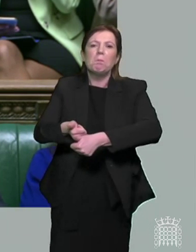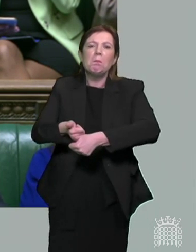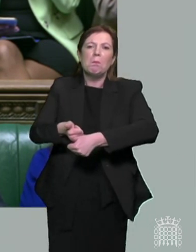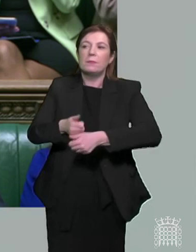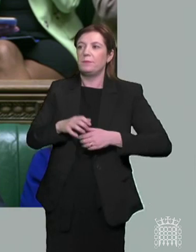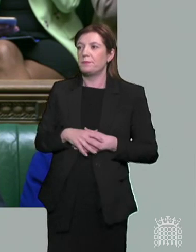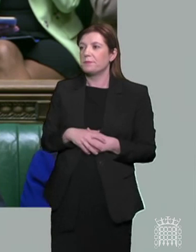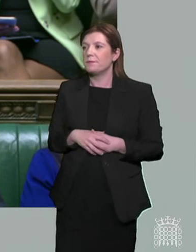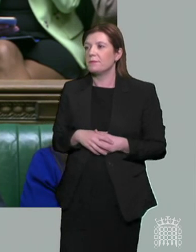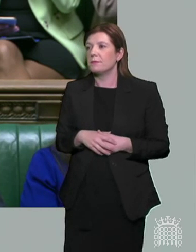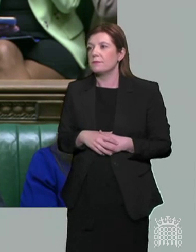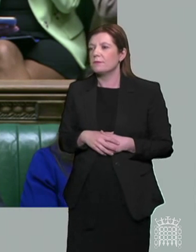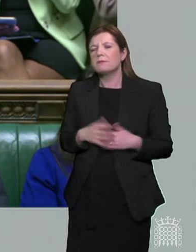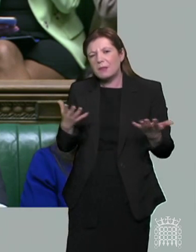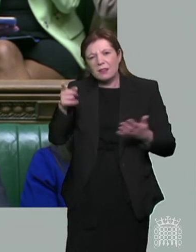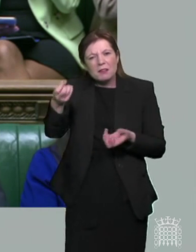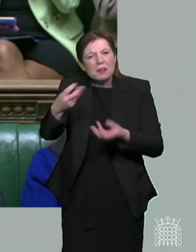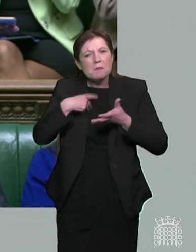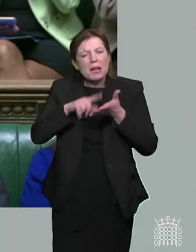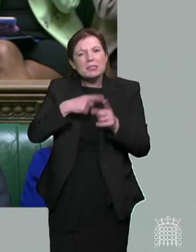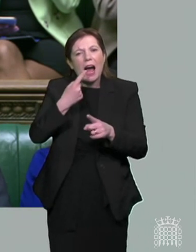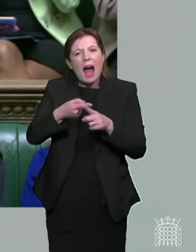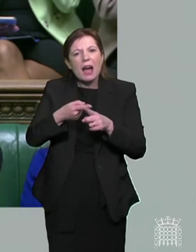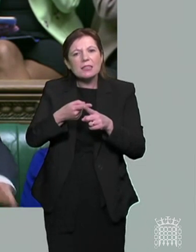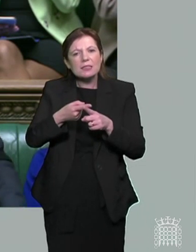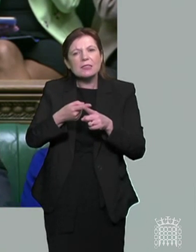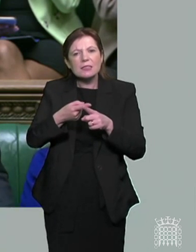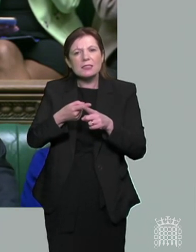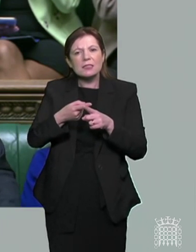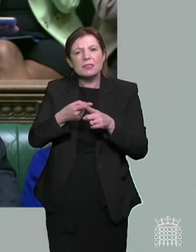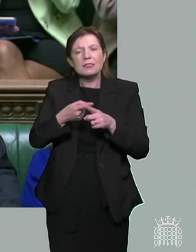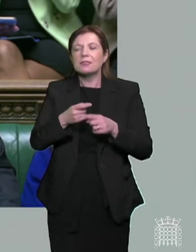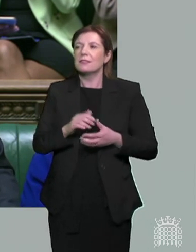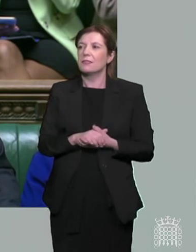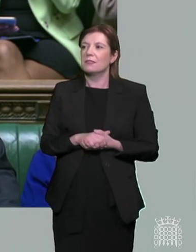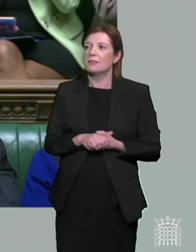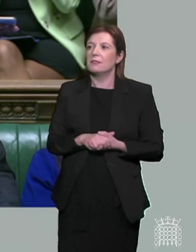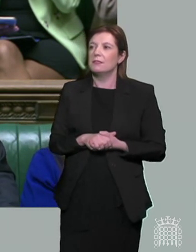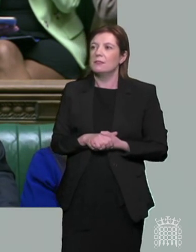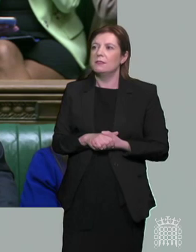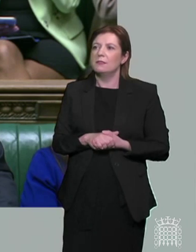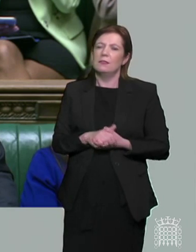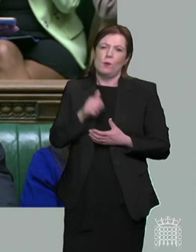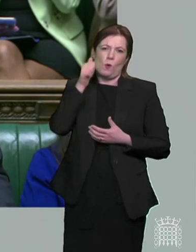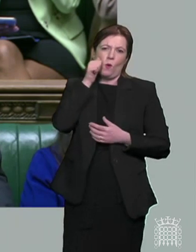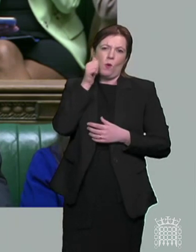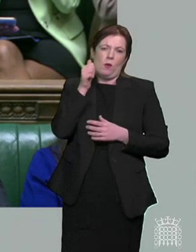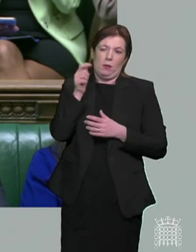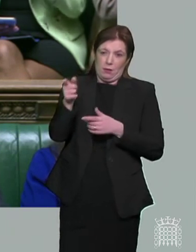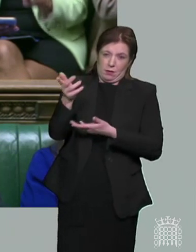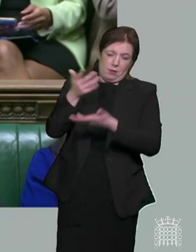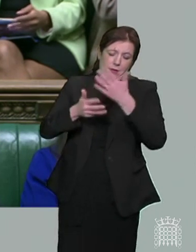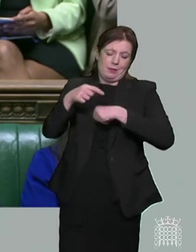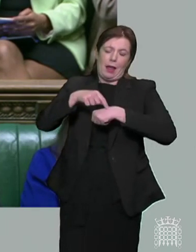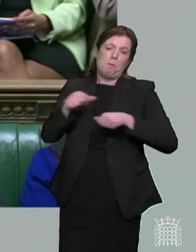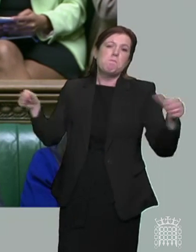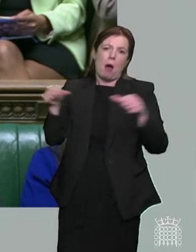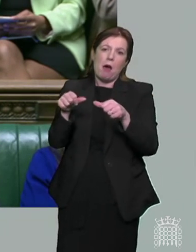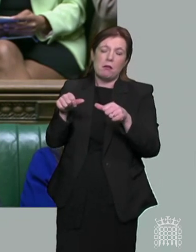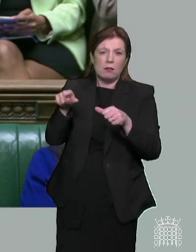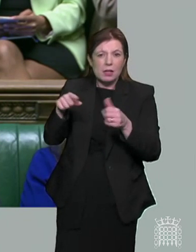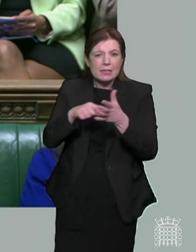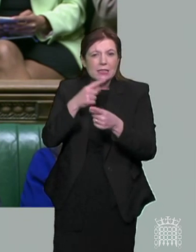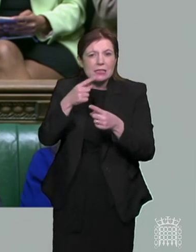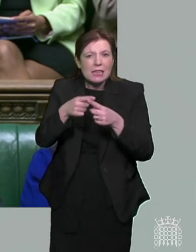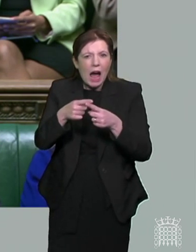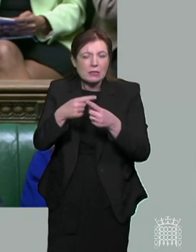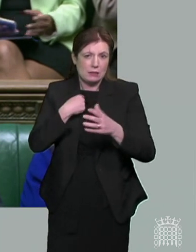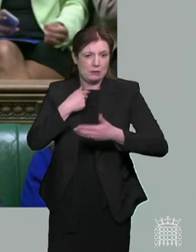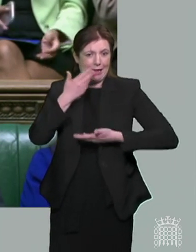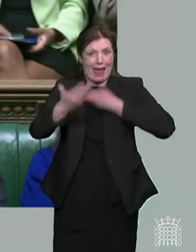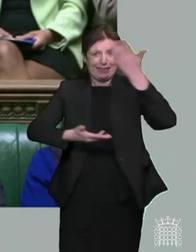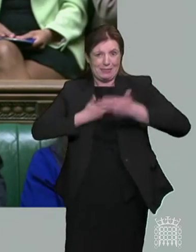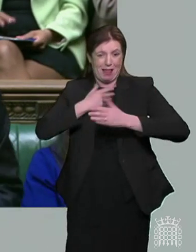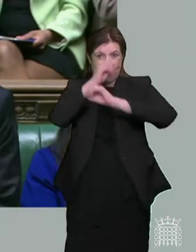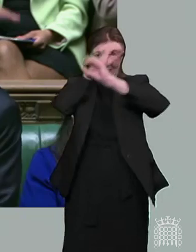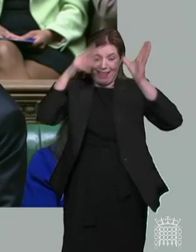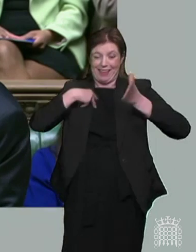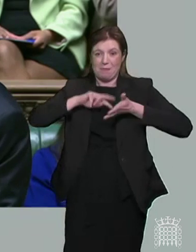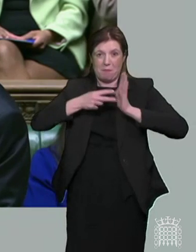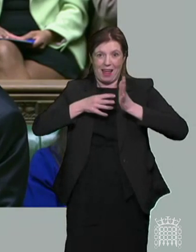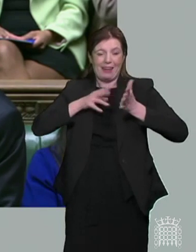Turning briefly to the hon. Lady’s comments on tax—fair enough, it is a short time in which to have to respond, but I am not sure if she fully understood the implications of the tax cut announced today.